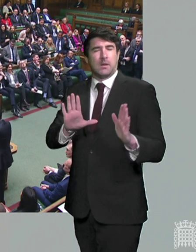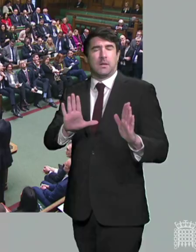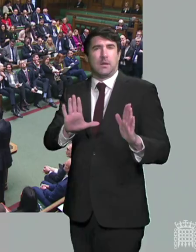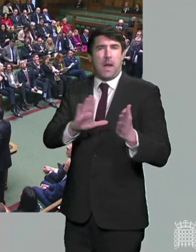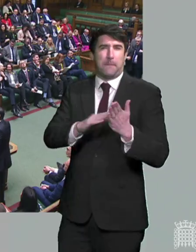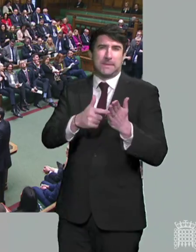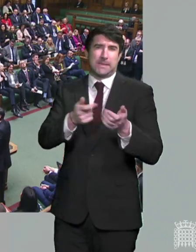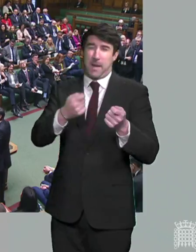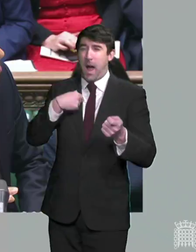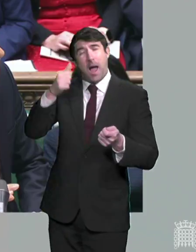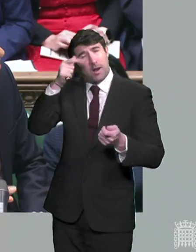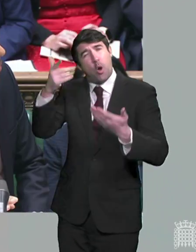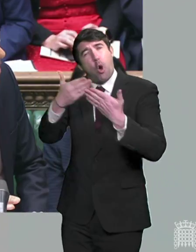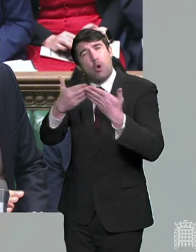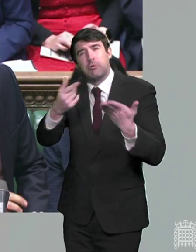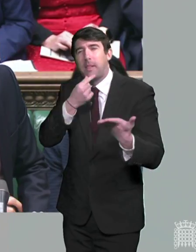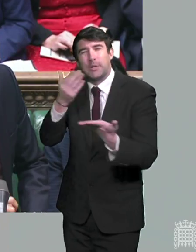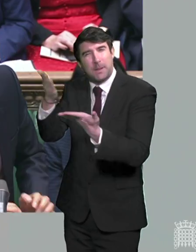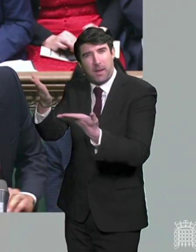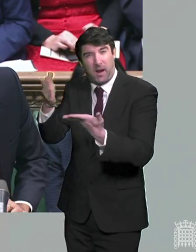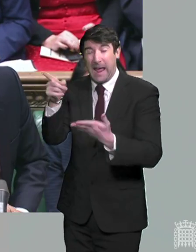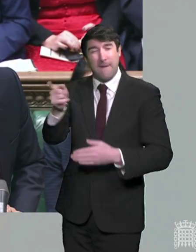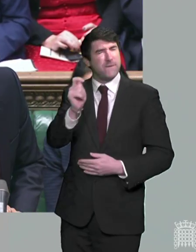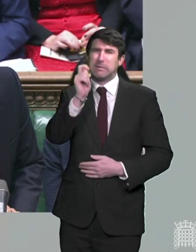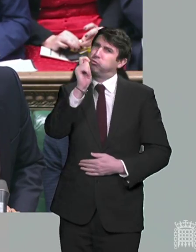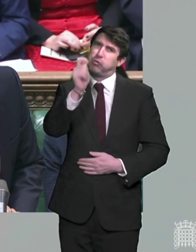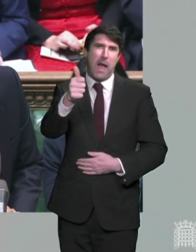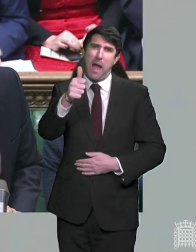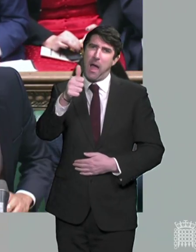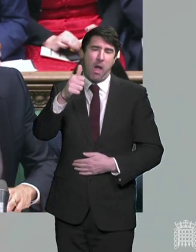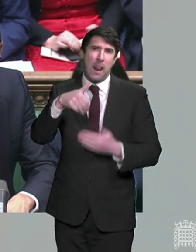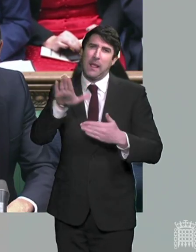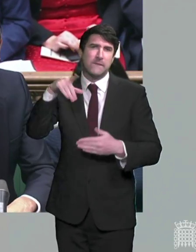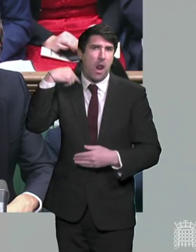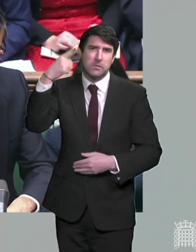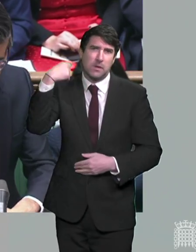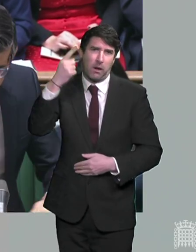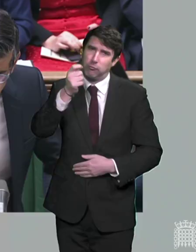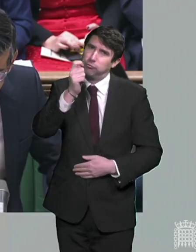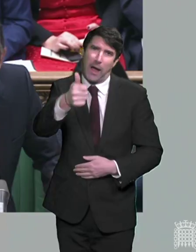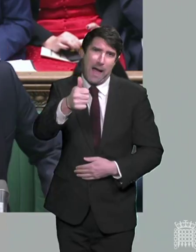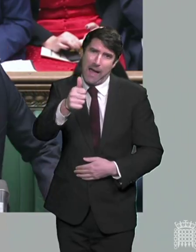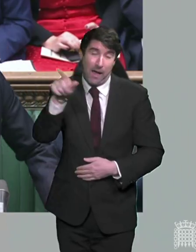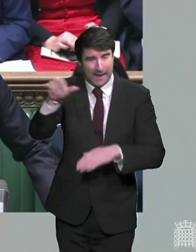I know the right honourable and learned Gentleman recently made a rare trip out of north London to visit Davos.